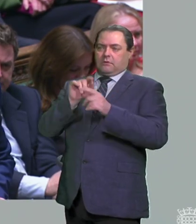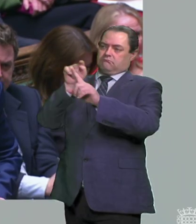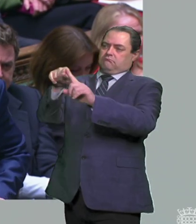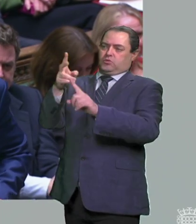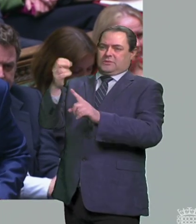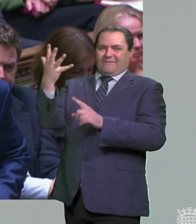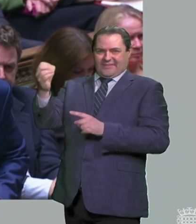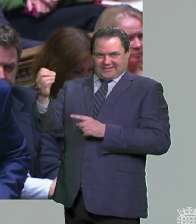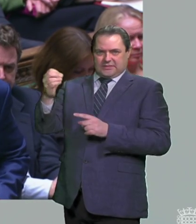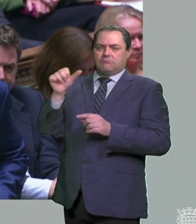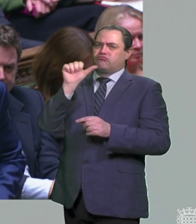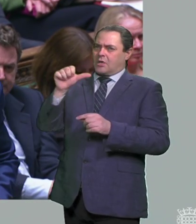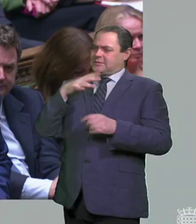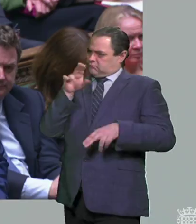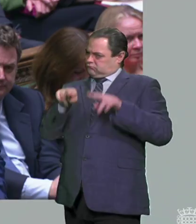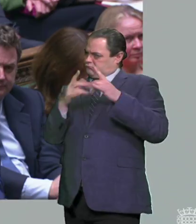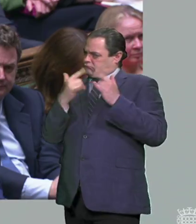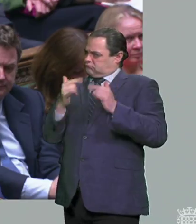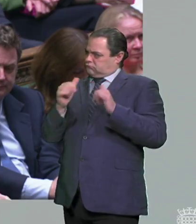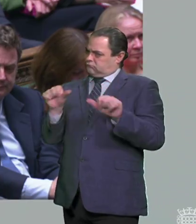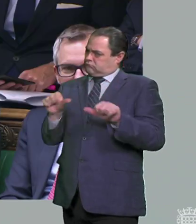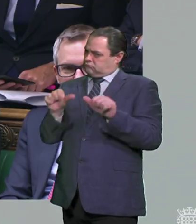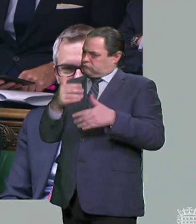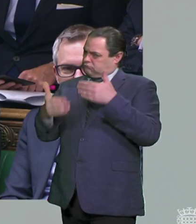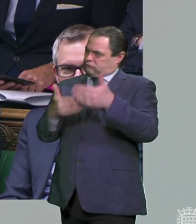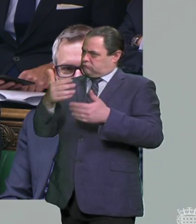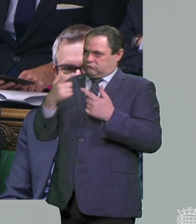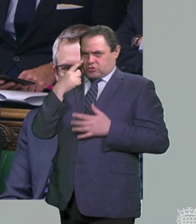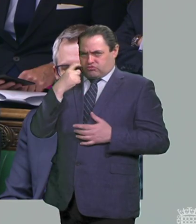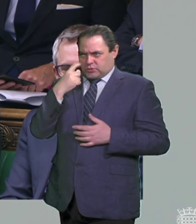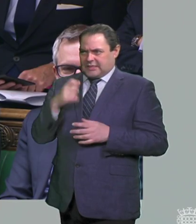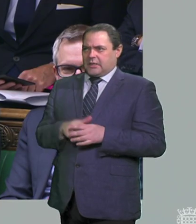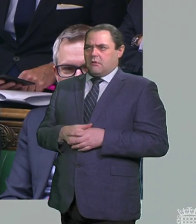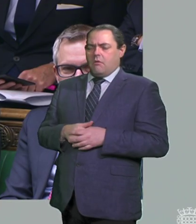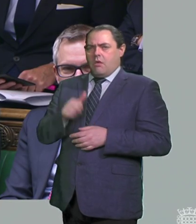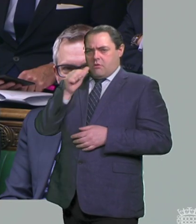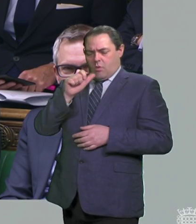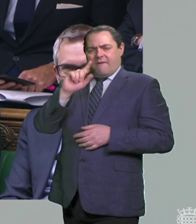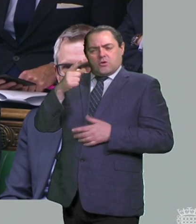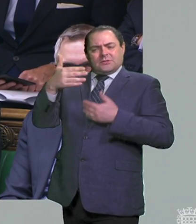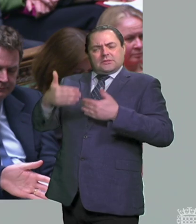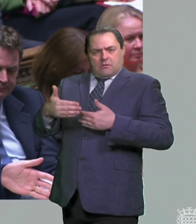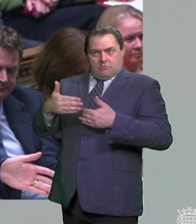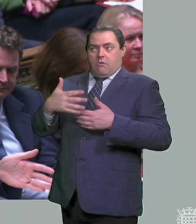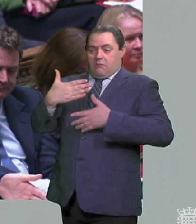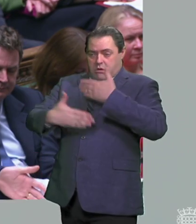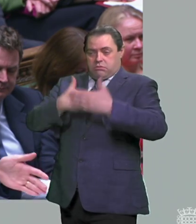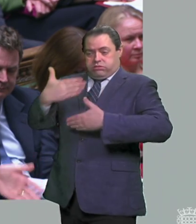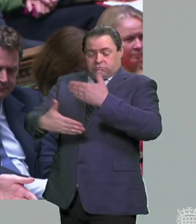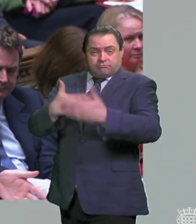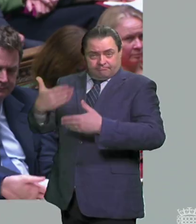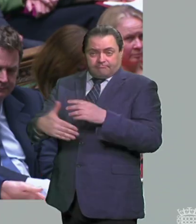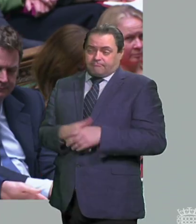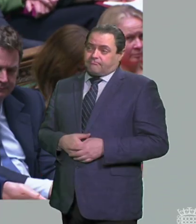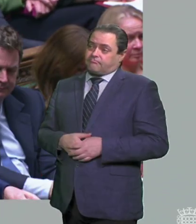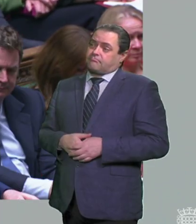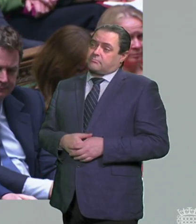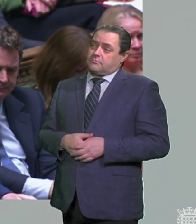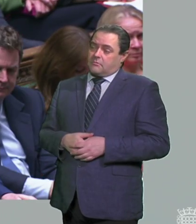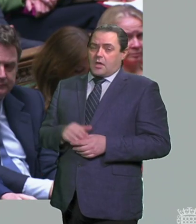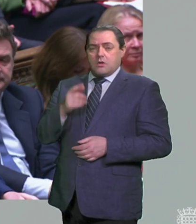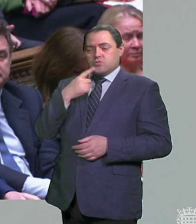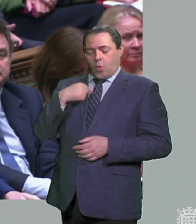My honourable Friend is right that the project needs transparency and scrutiny, and the first stage is already under construction on time and under budget.